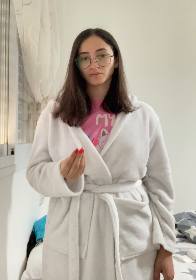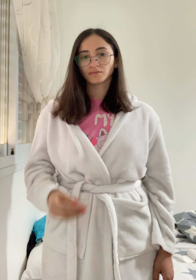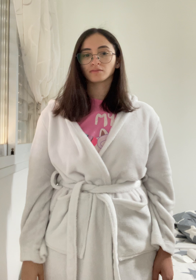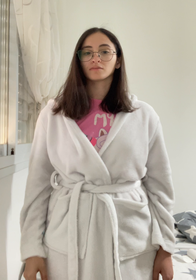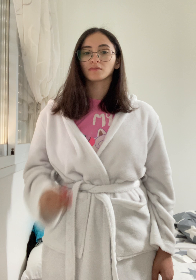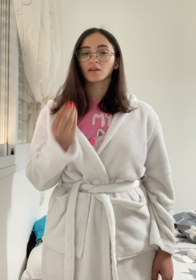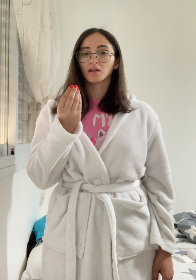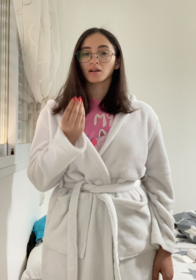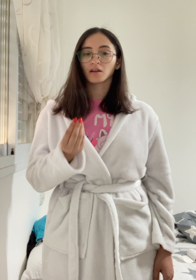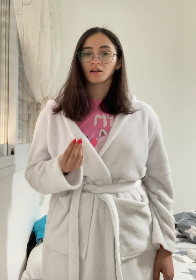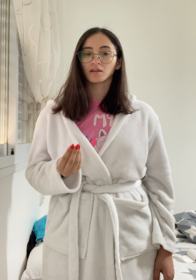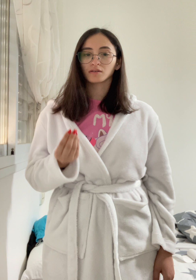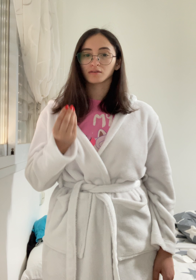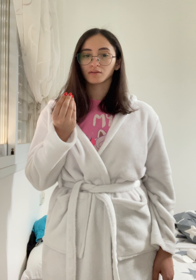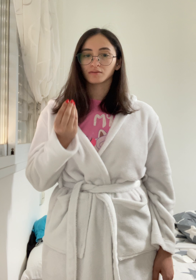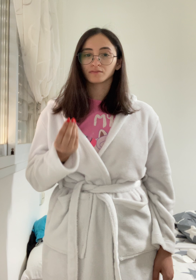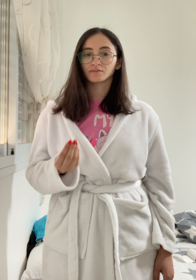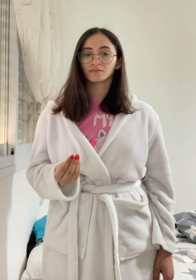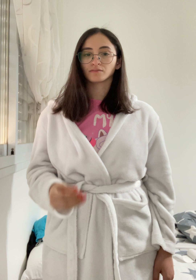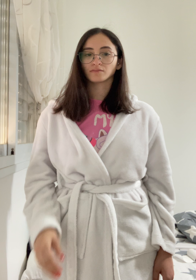לאט